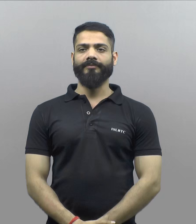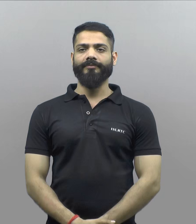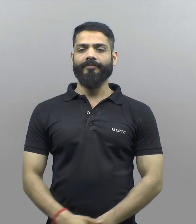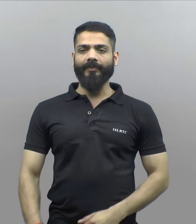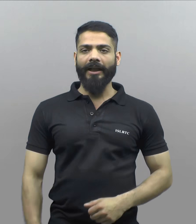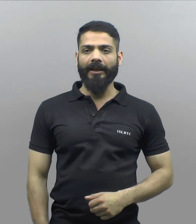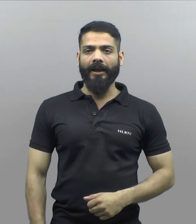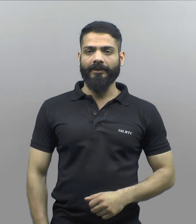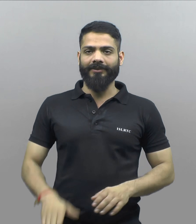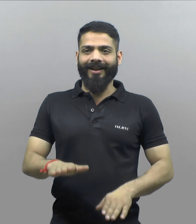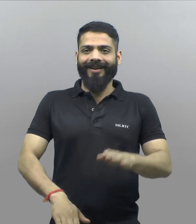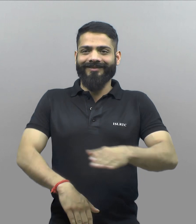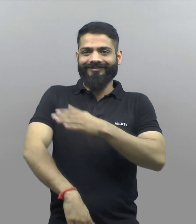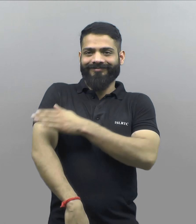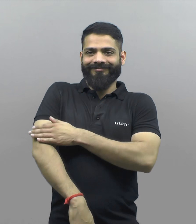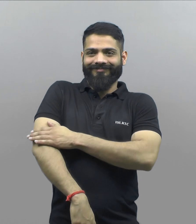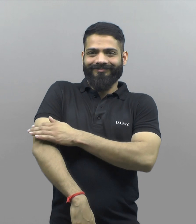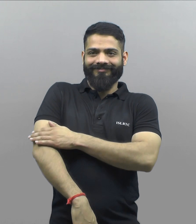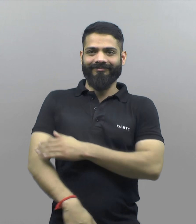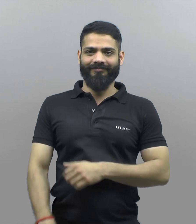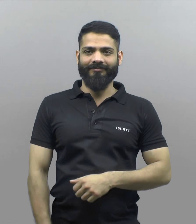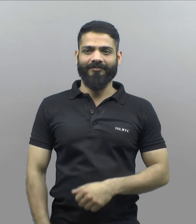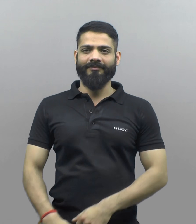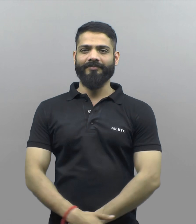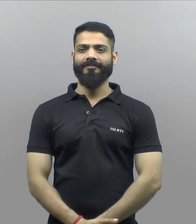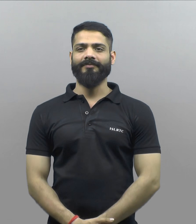Thigh